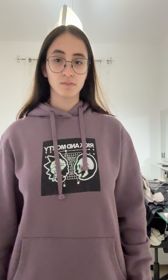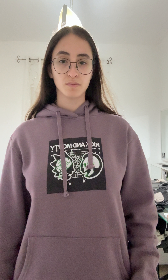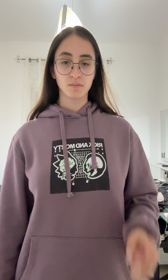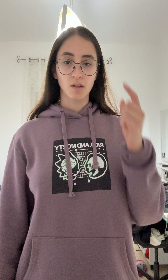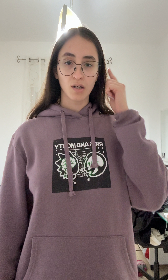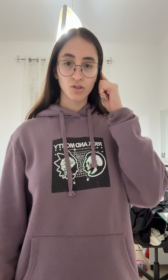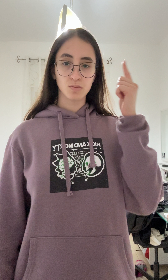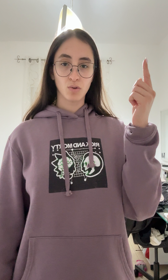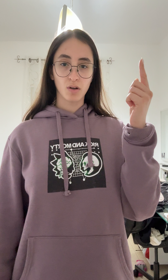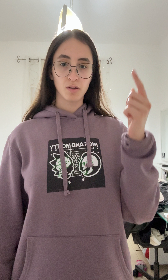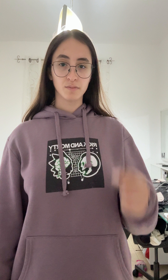לשמוע